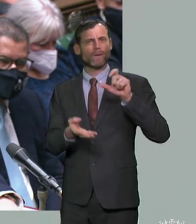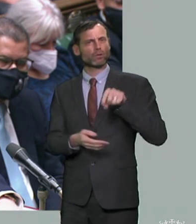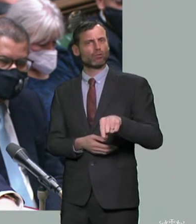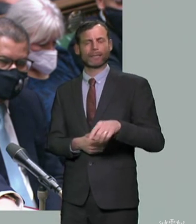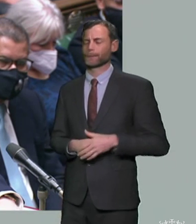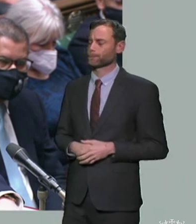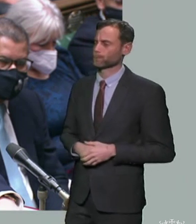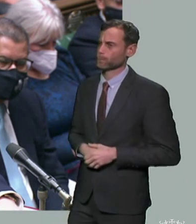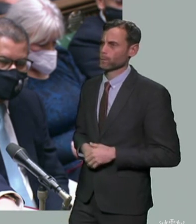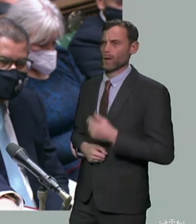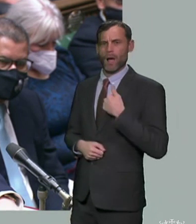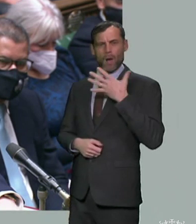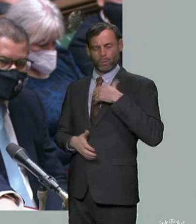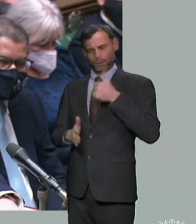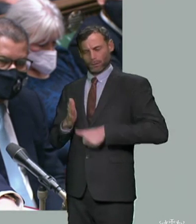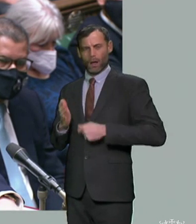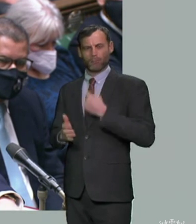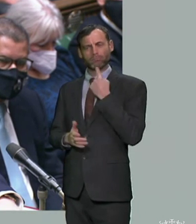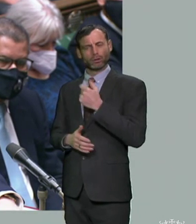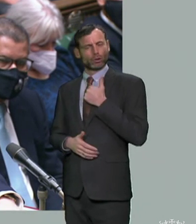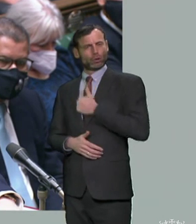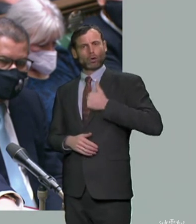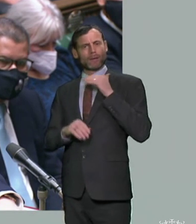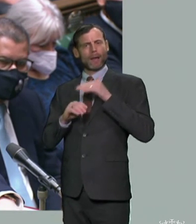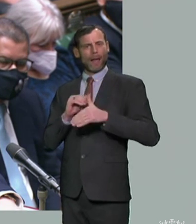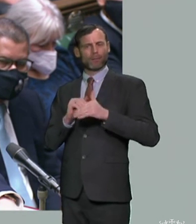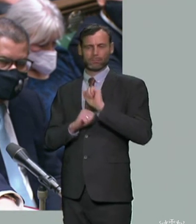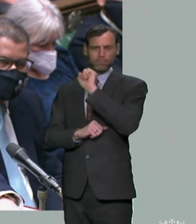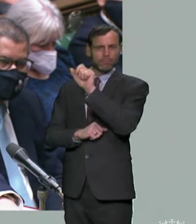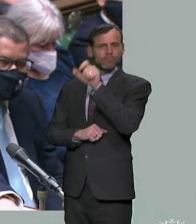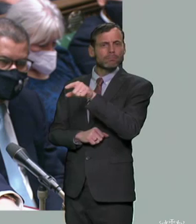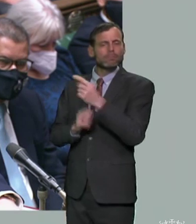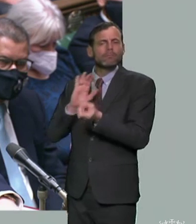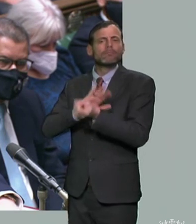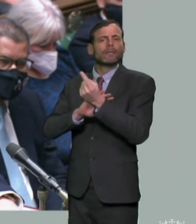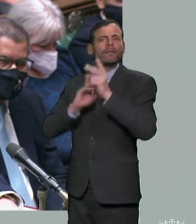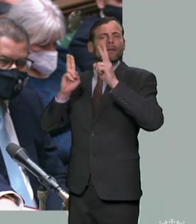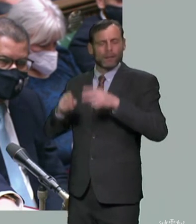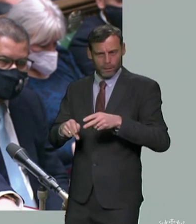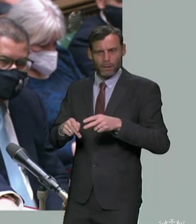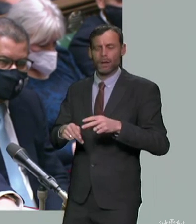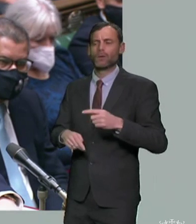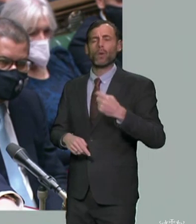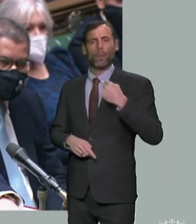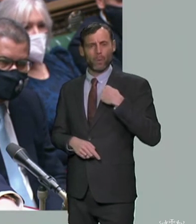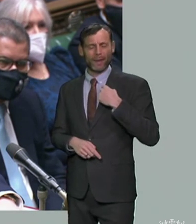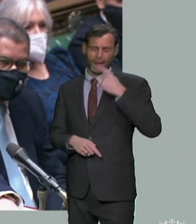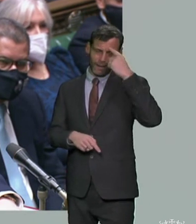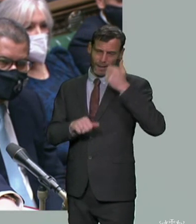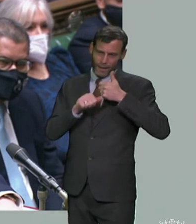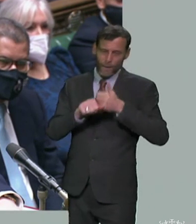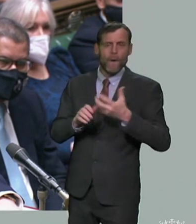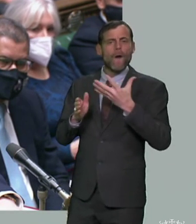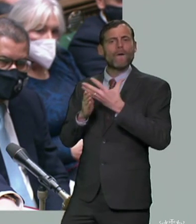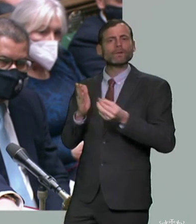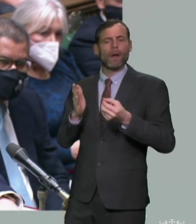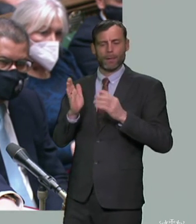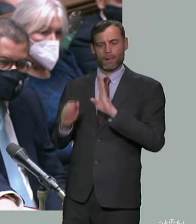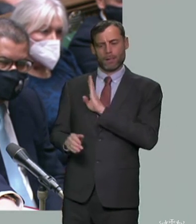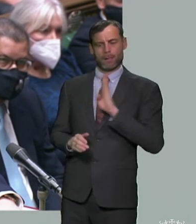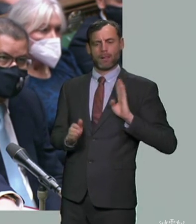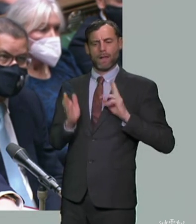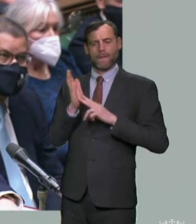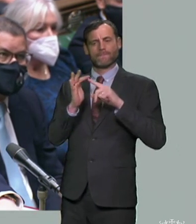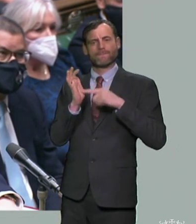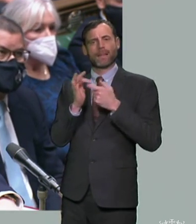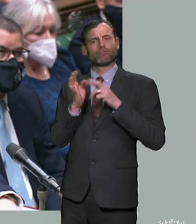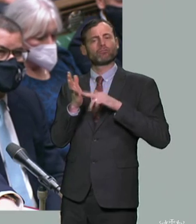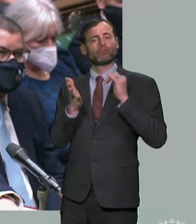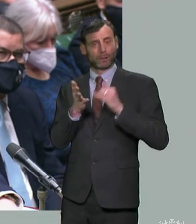This Government do as much as we can to support veterans, and that is why we published the veterans action plan only the other day.